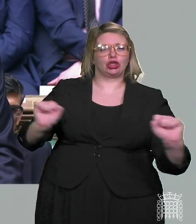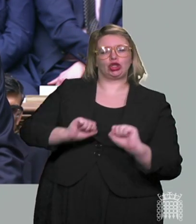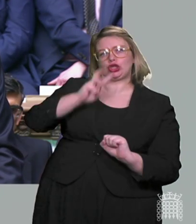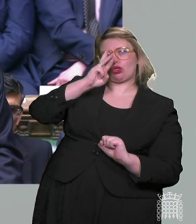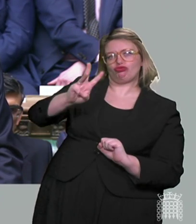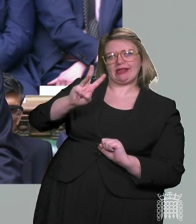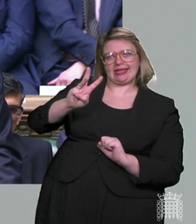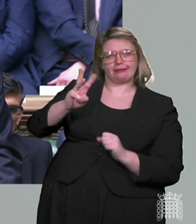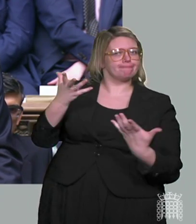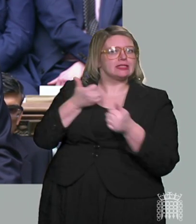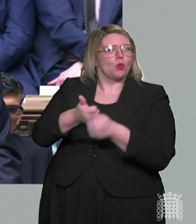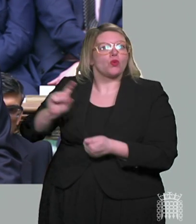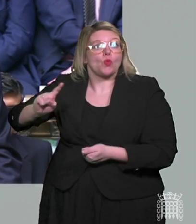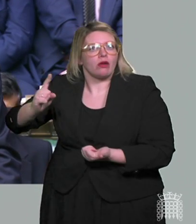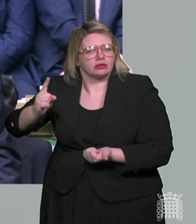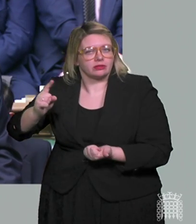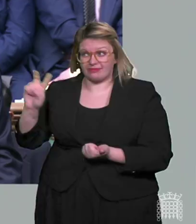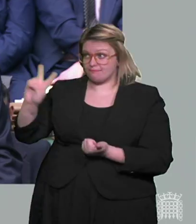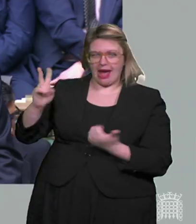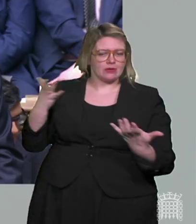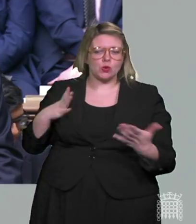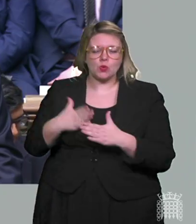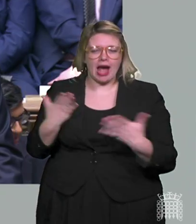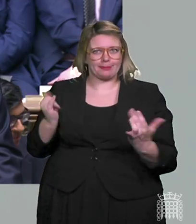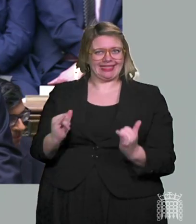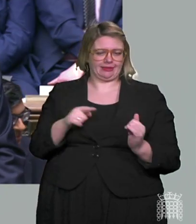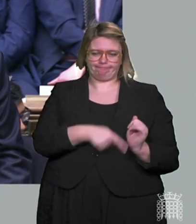For them childcare remains just too expensive.